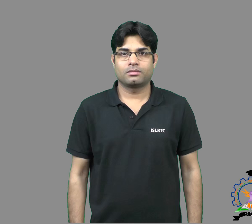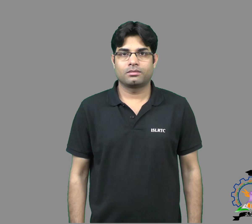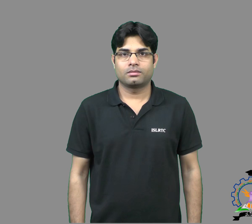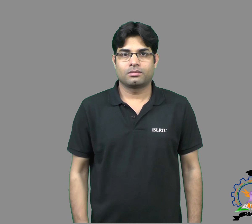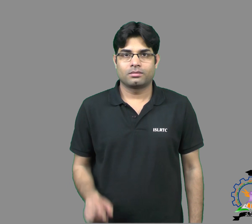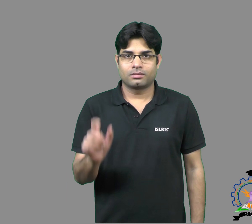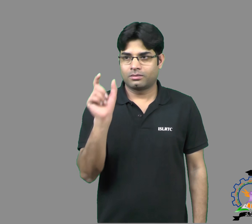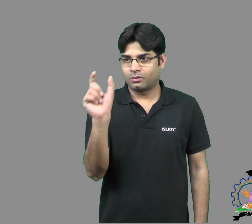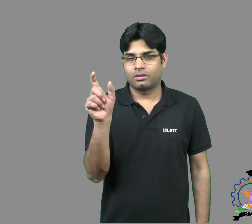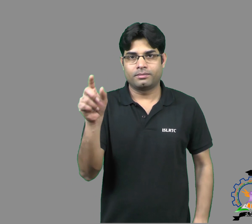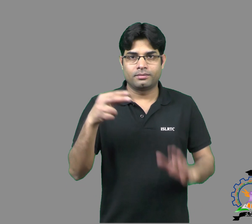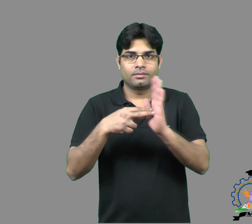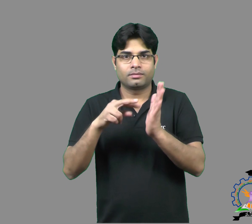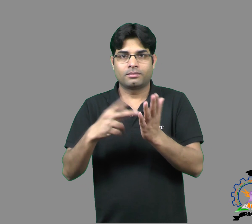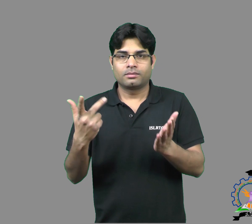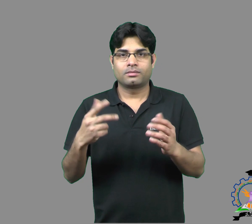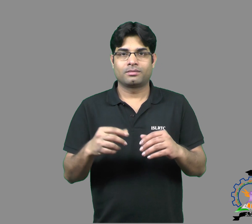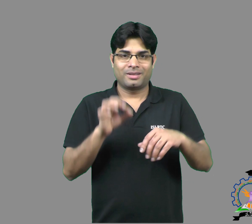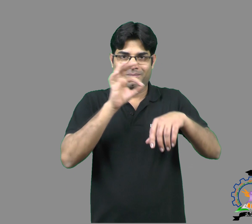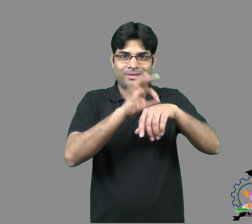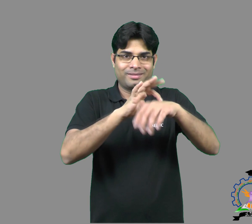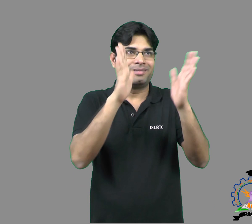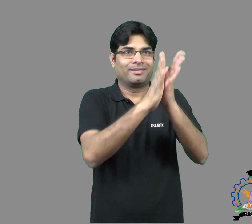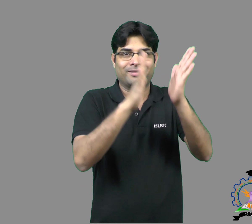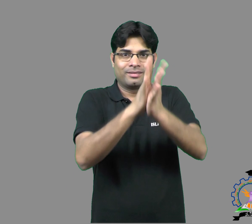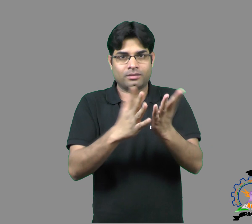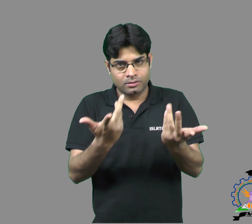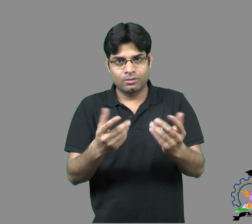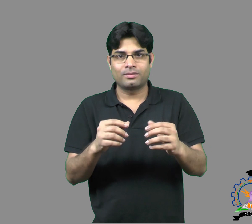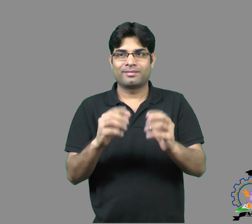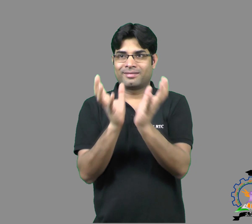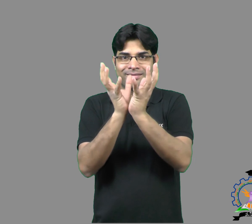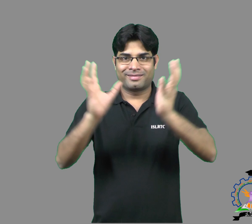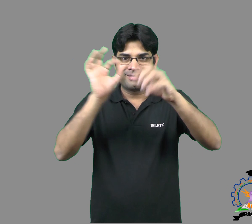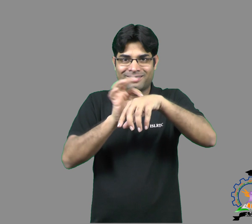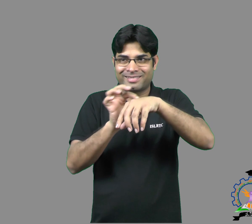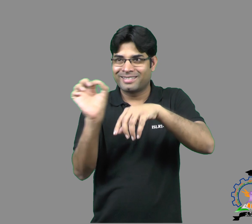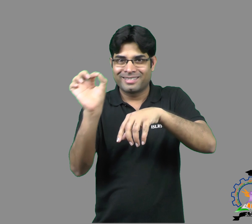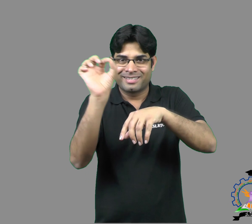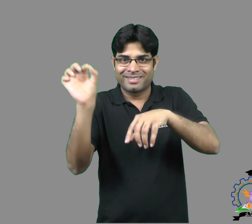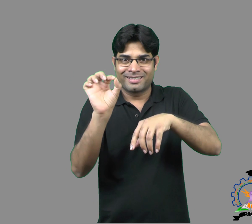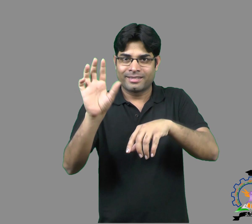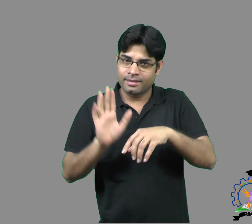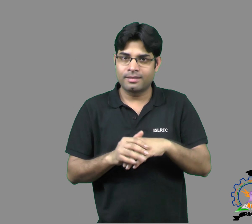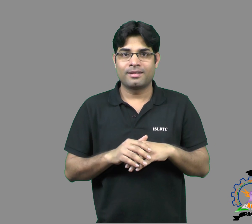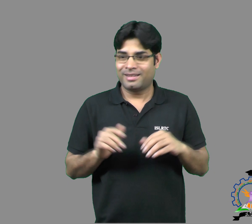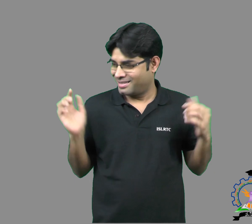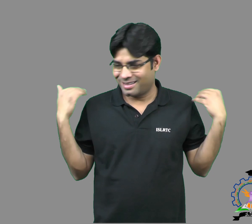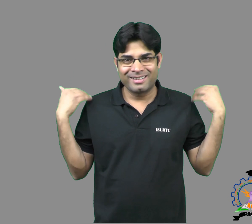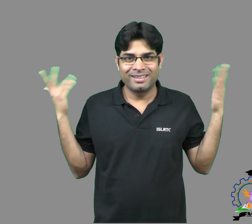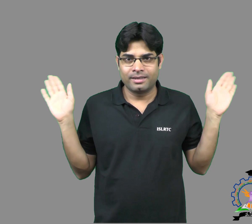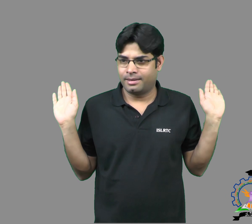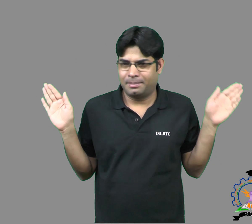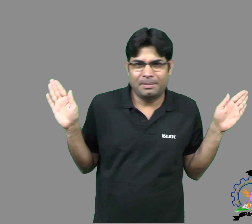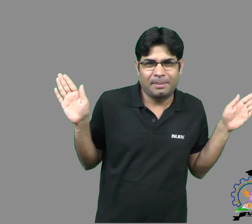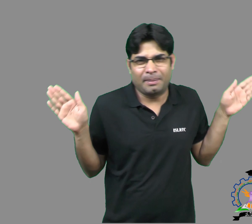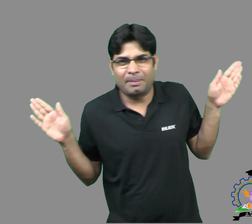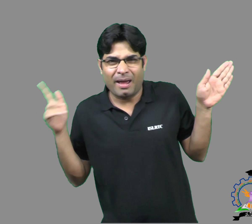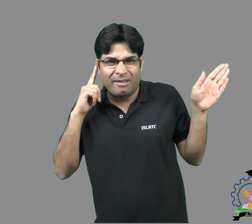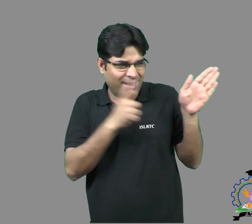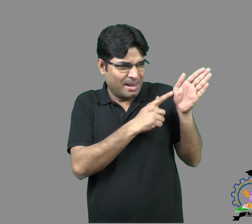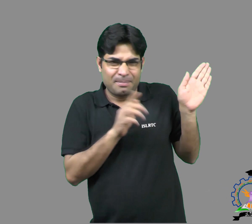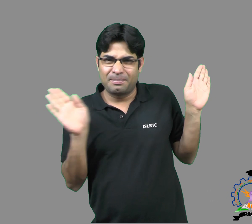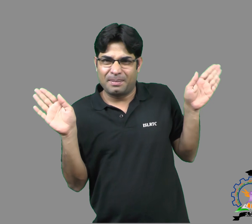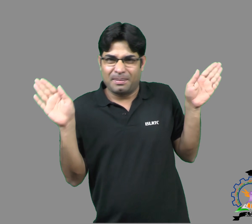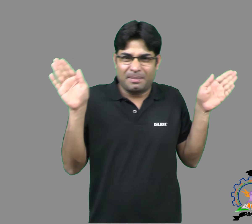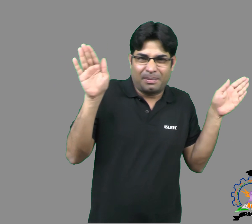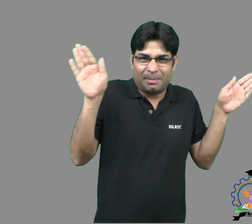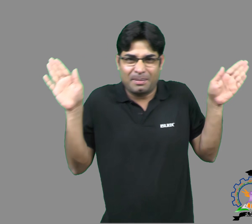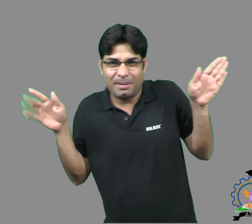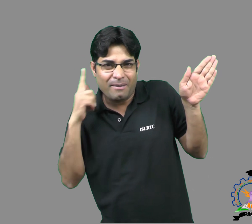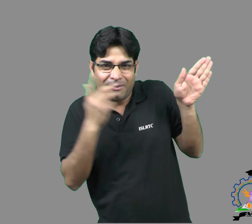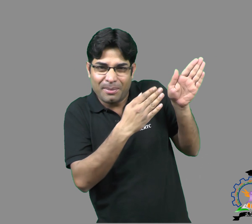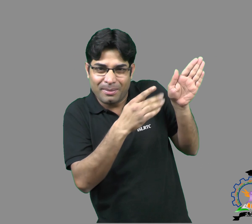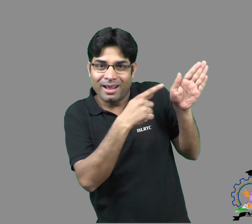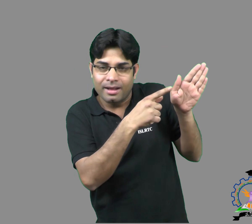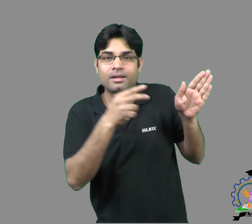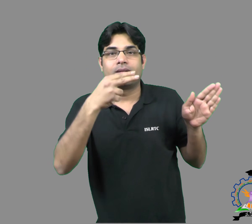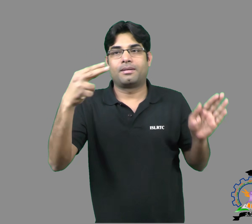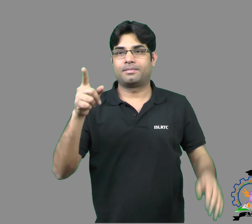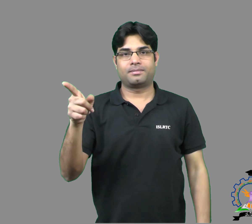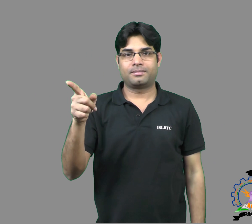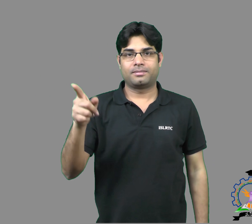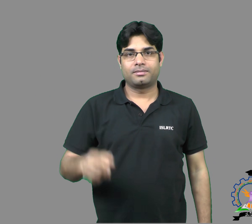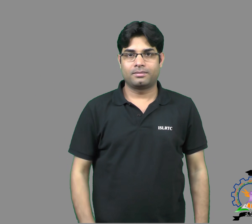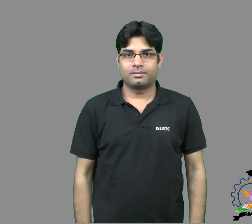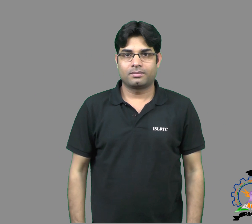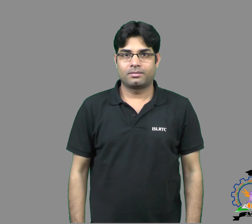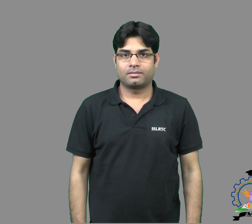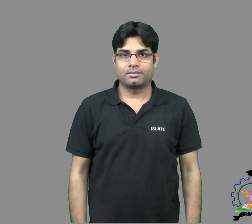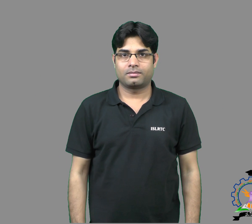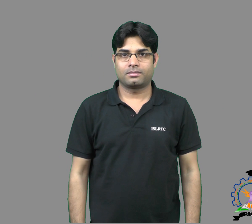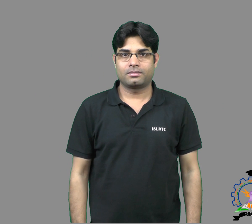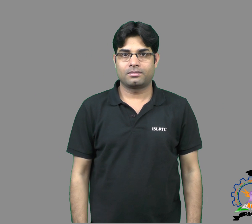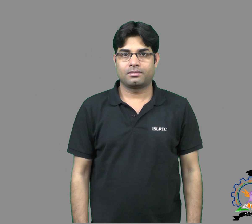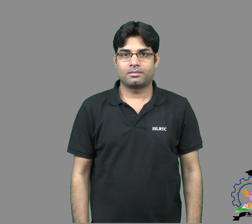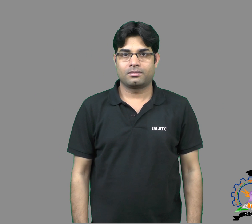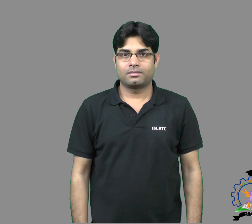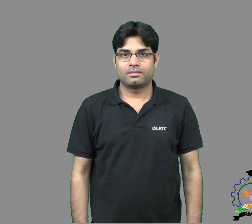Buzz Whine (Bees Flies Etc)